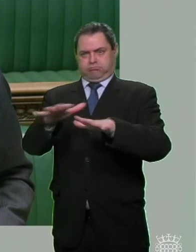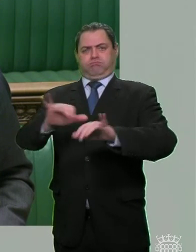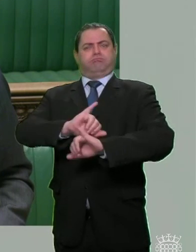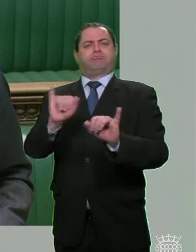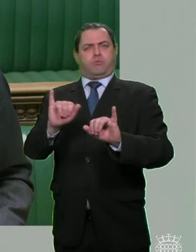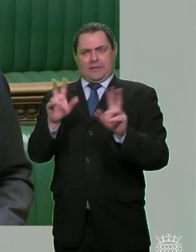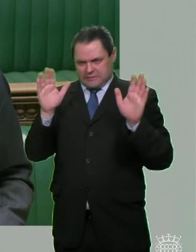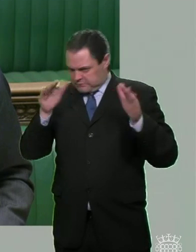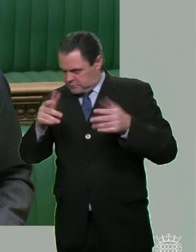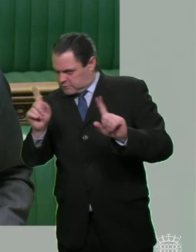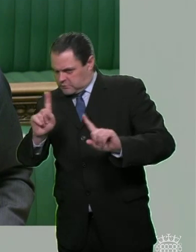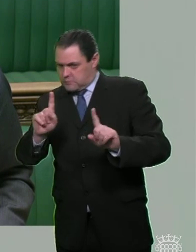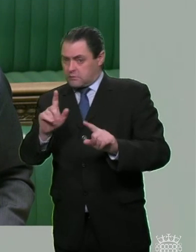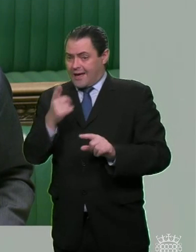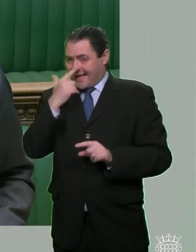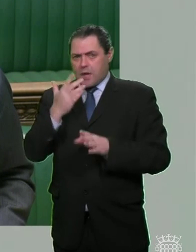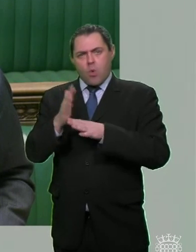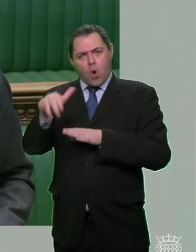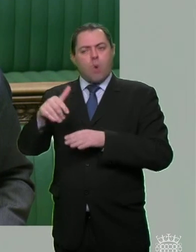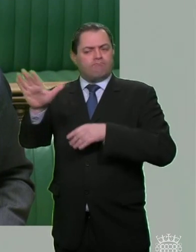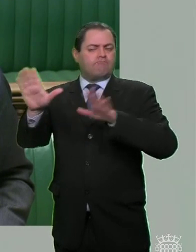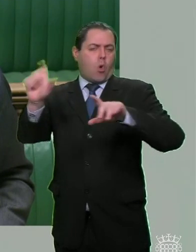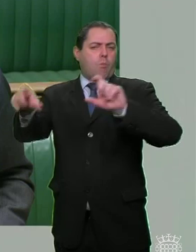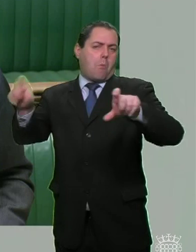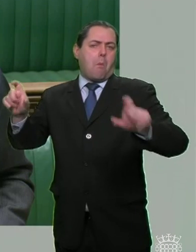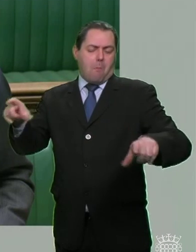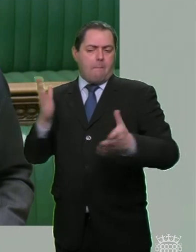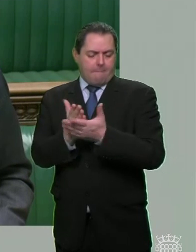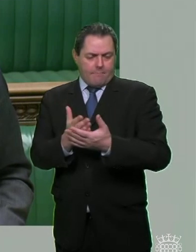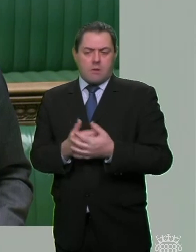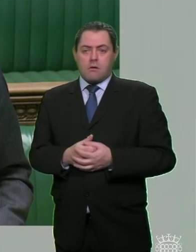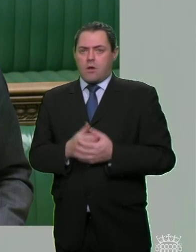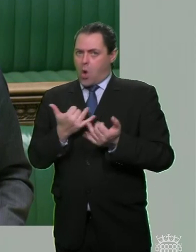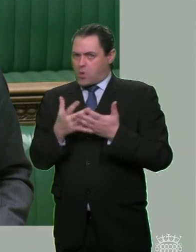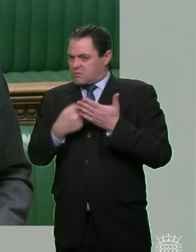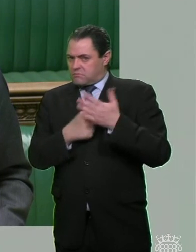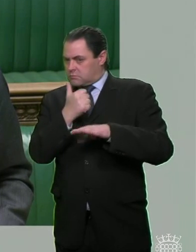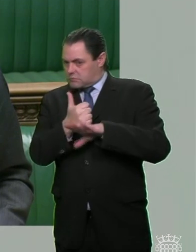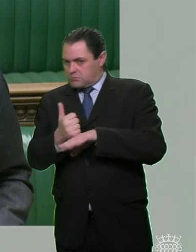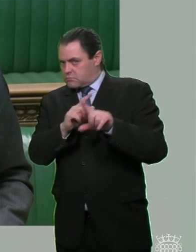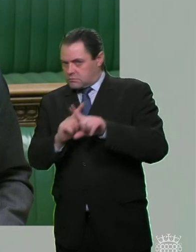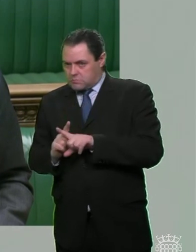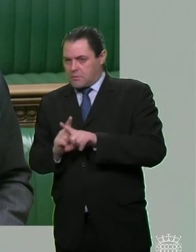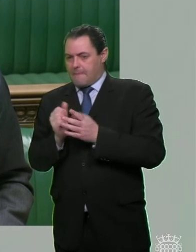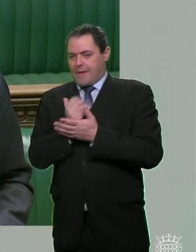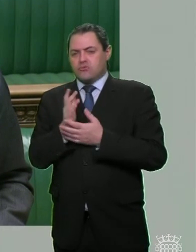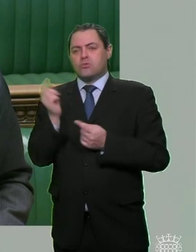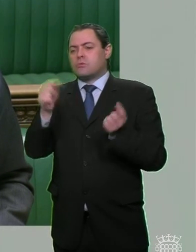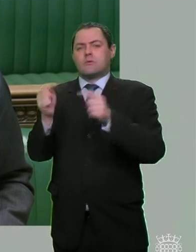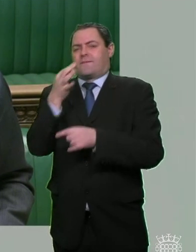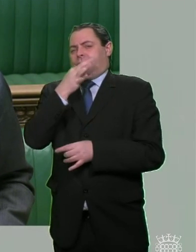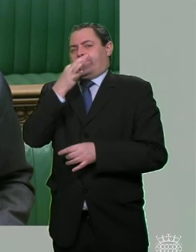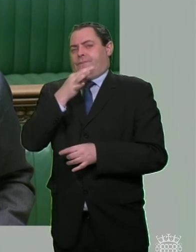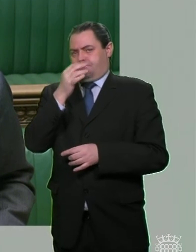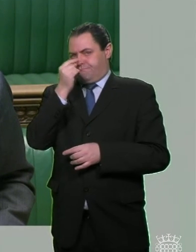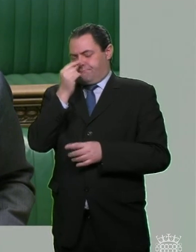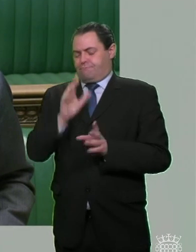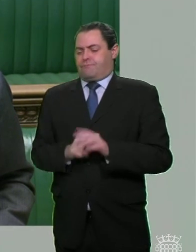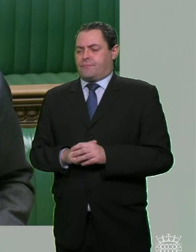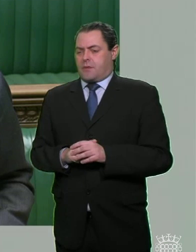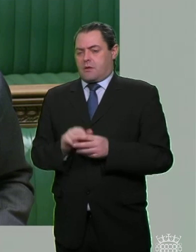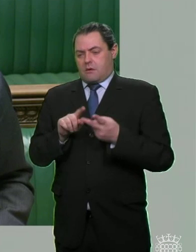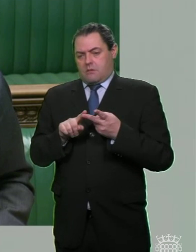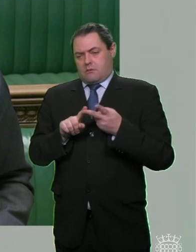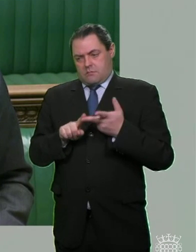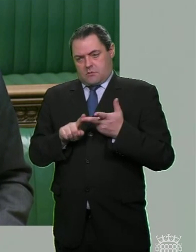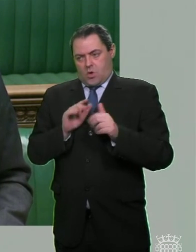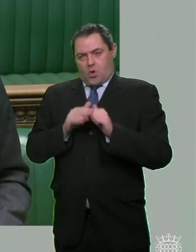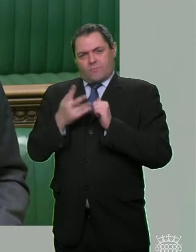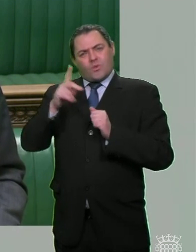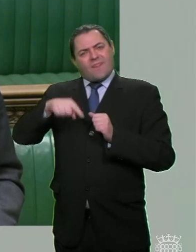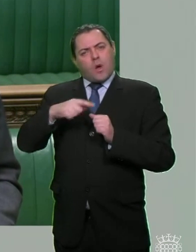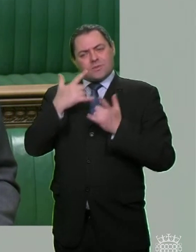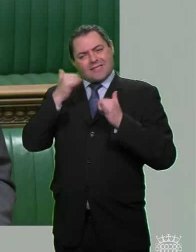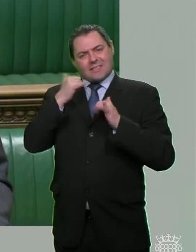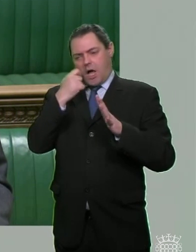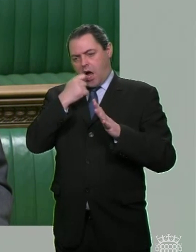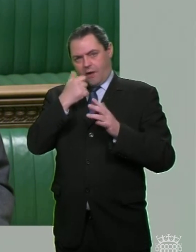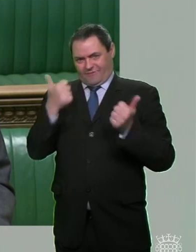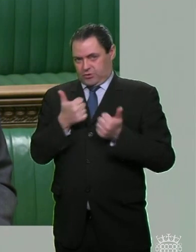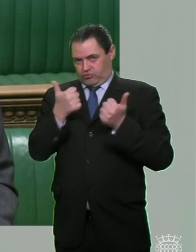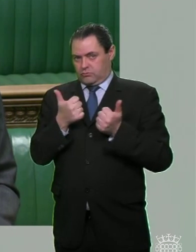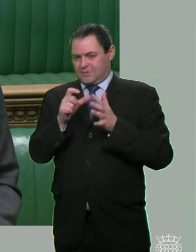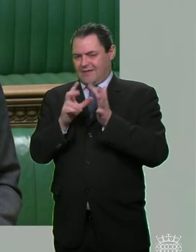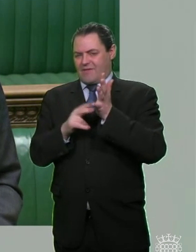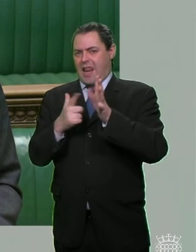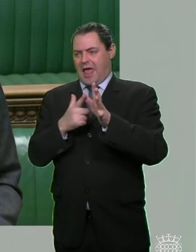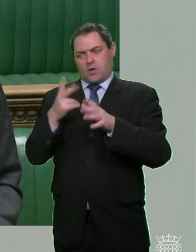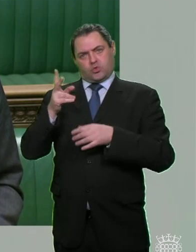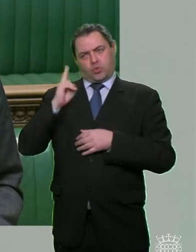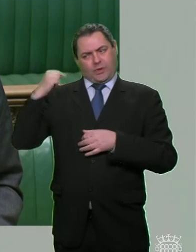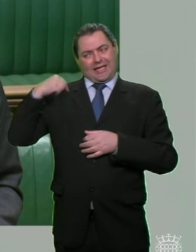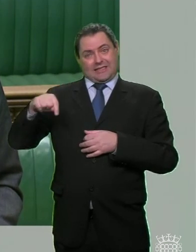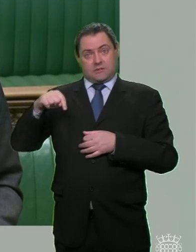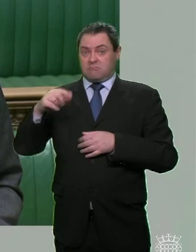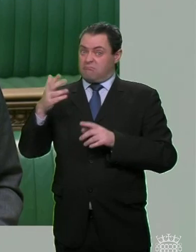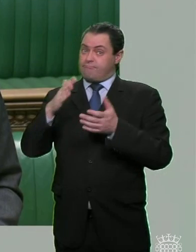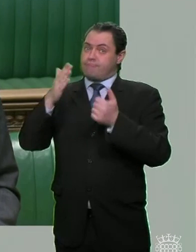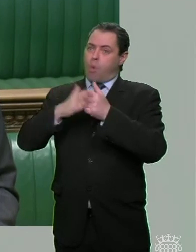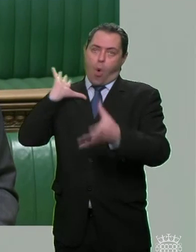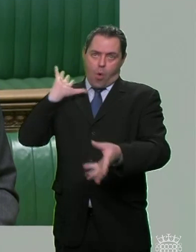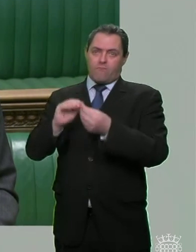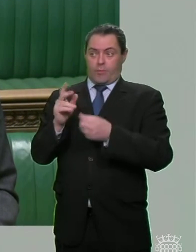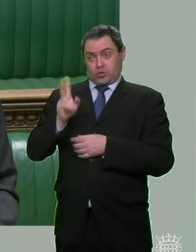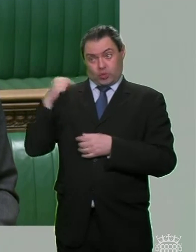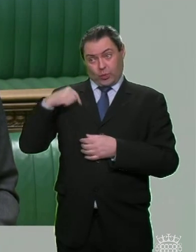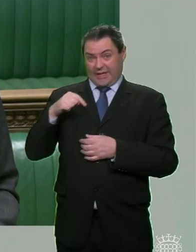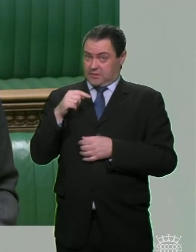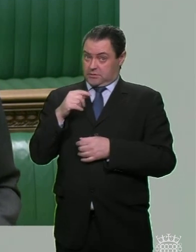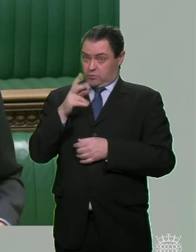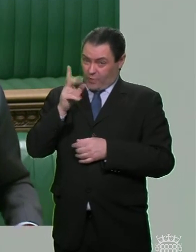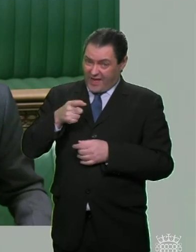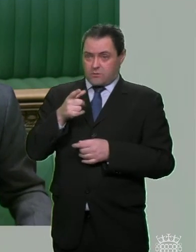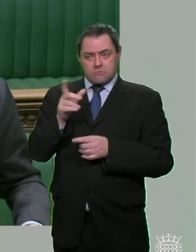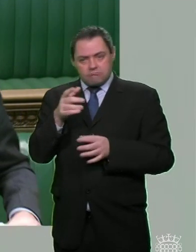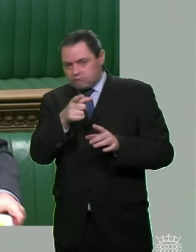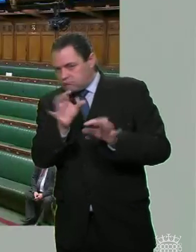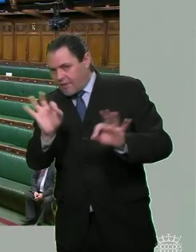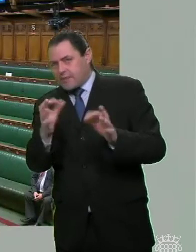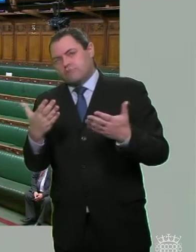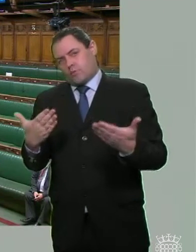All staff who can work from home are doing so, measures have been taken to minimise the number of people on the site at any one time, and more than 2,000 tests have been carried out by the DVLA in the last fortnight alone, with all the results so far coming back negative.